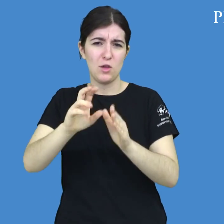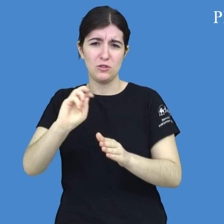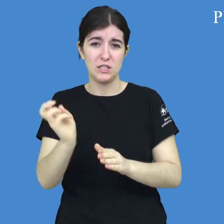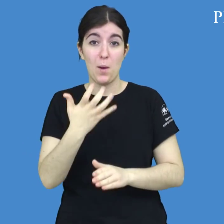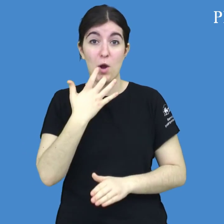etc